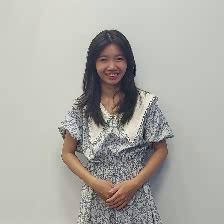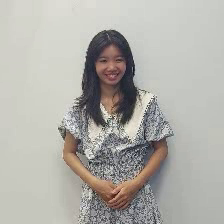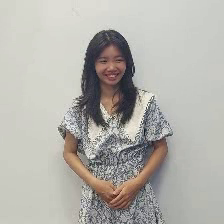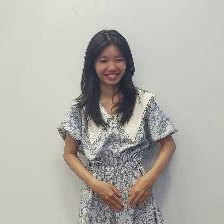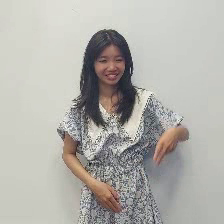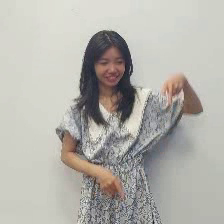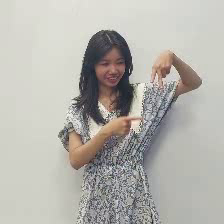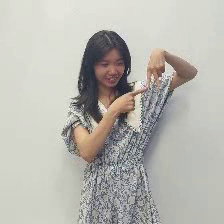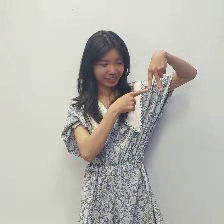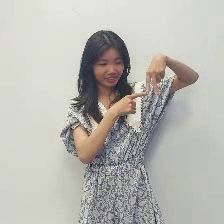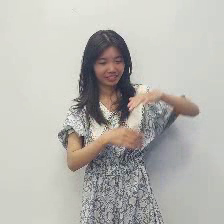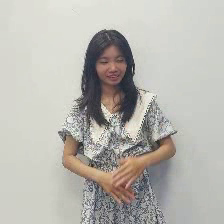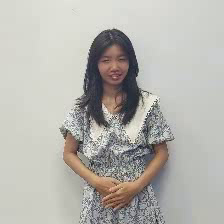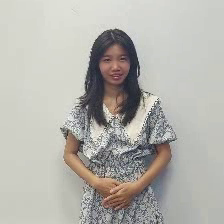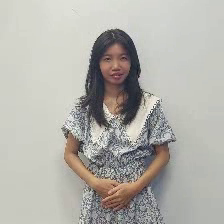Chân